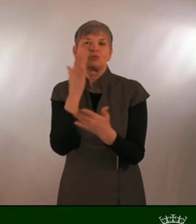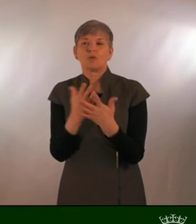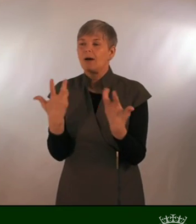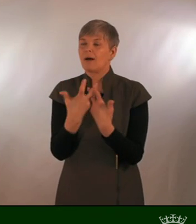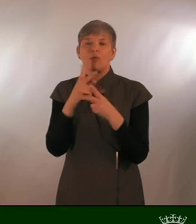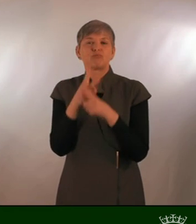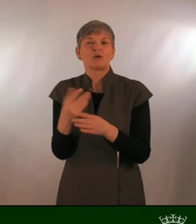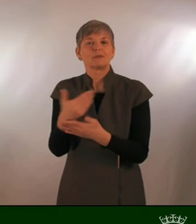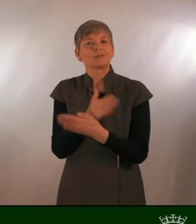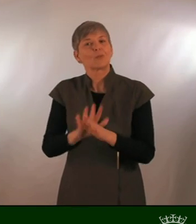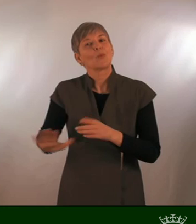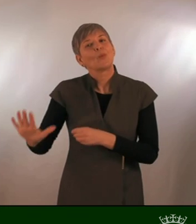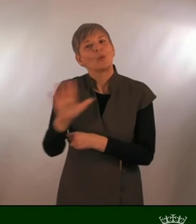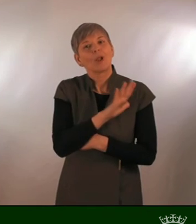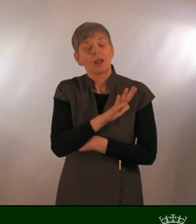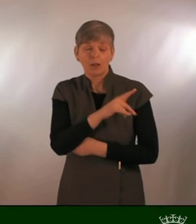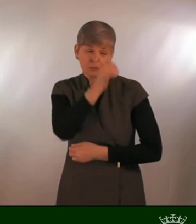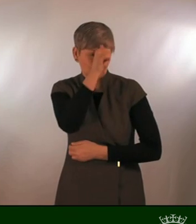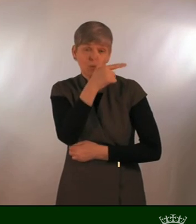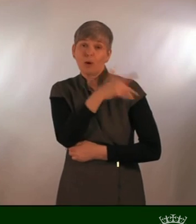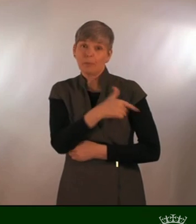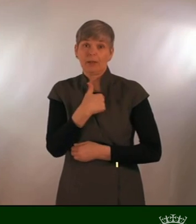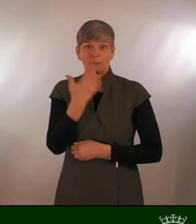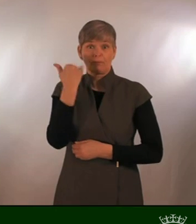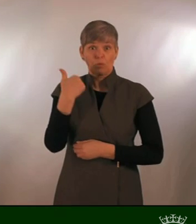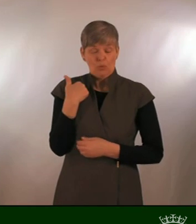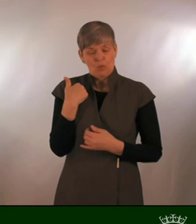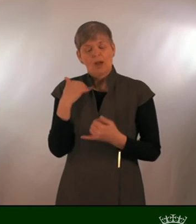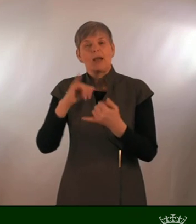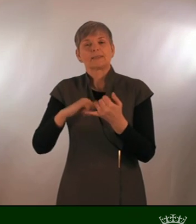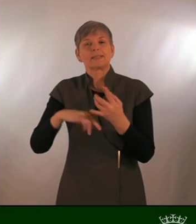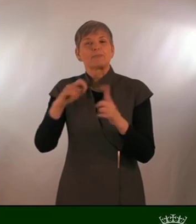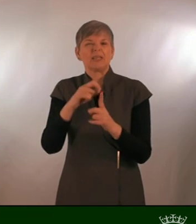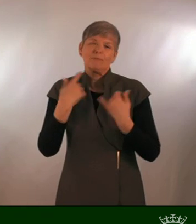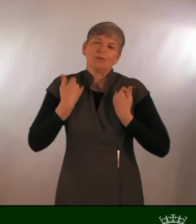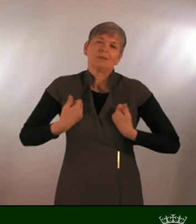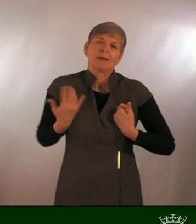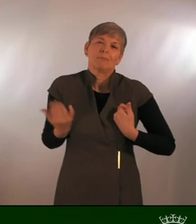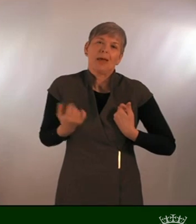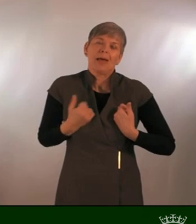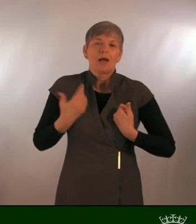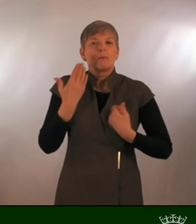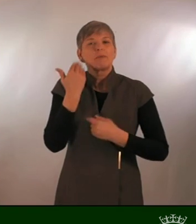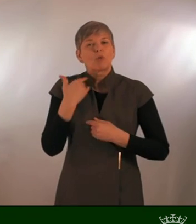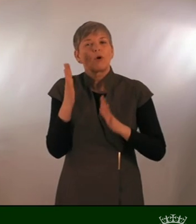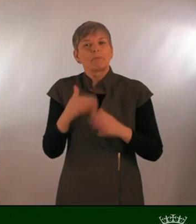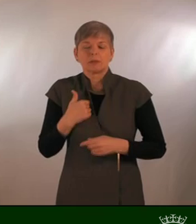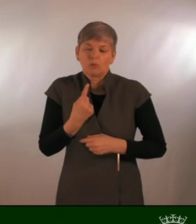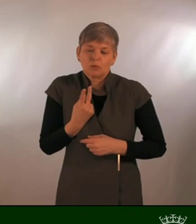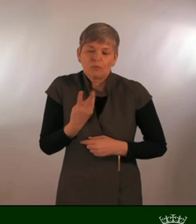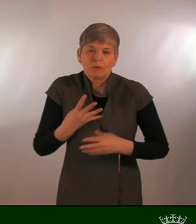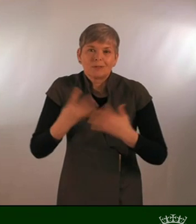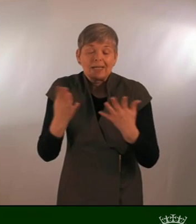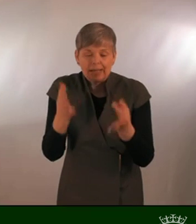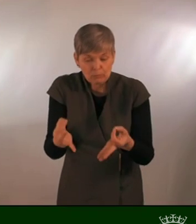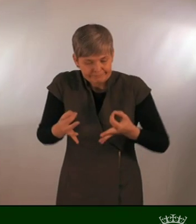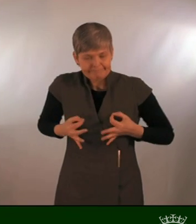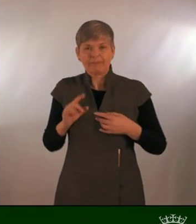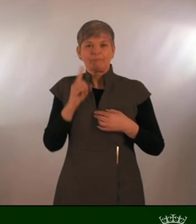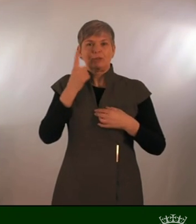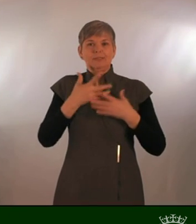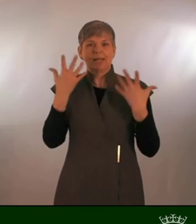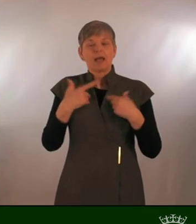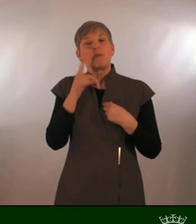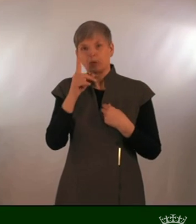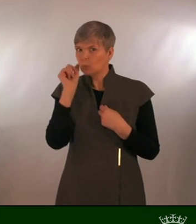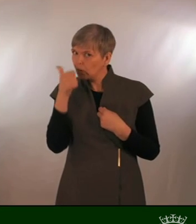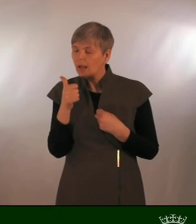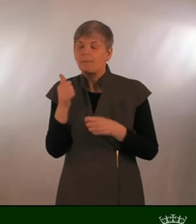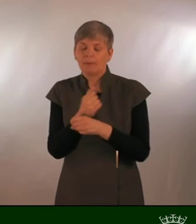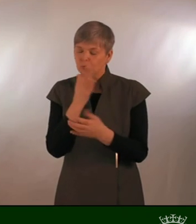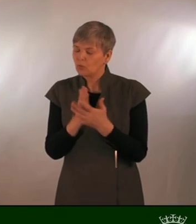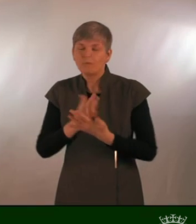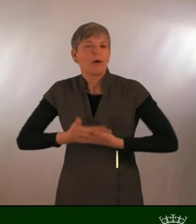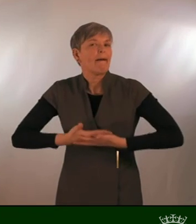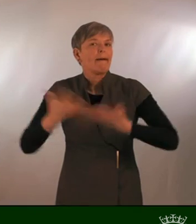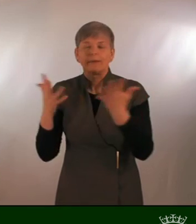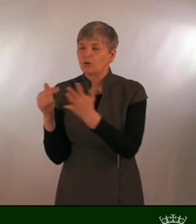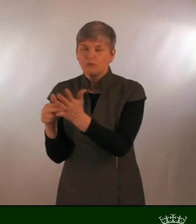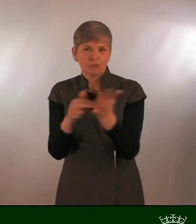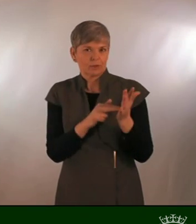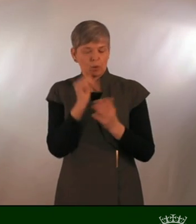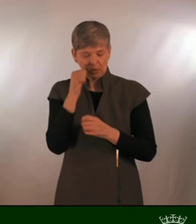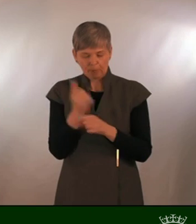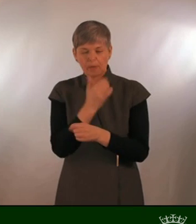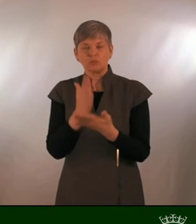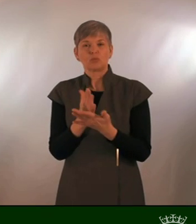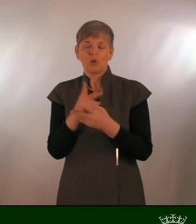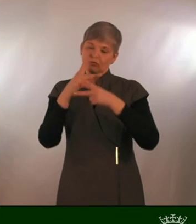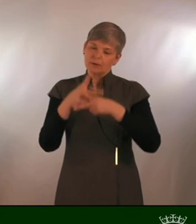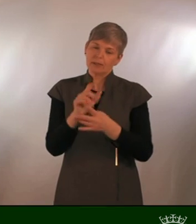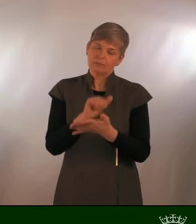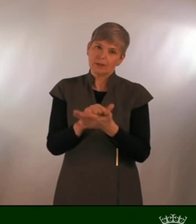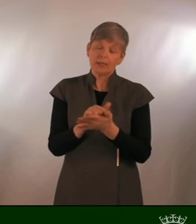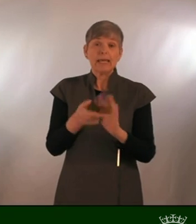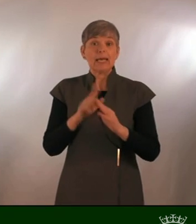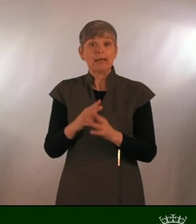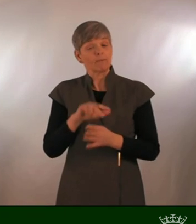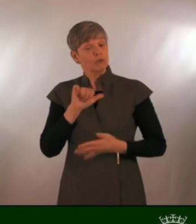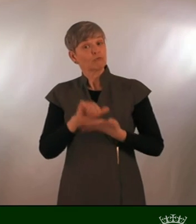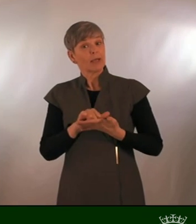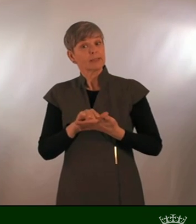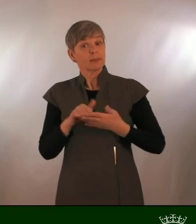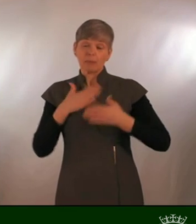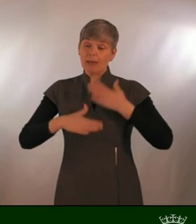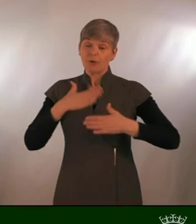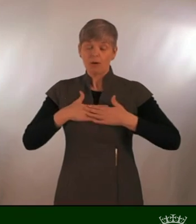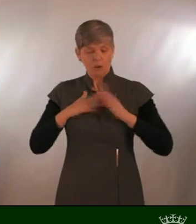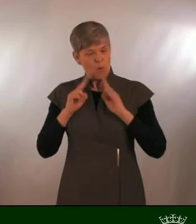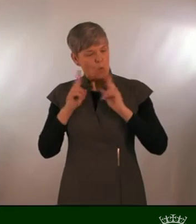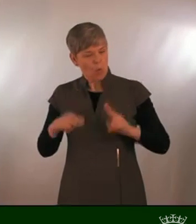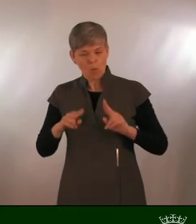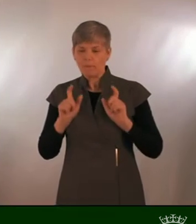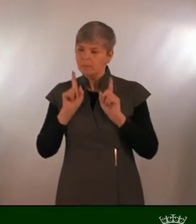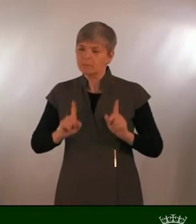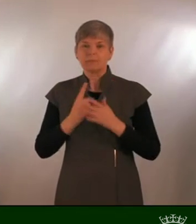As he knows, we have already brought forward statutory sick pay from day 4 to day 1, but for those who are on all types of contracts, we will ensure that they get the protection that they need and nobody who does the right thing by staying at home is penalised.